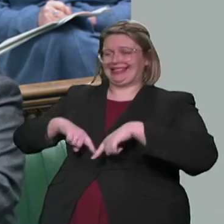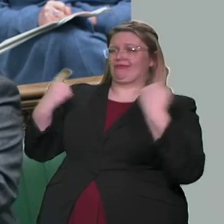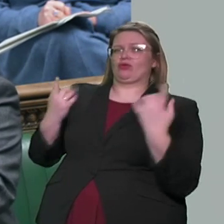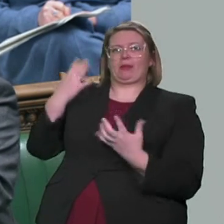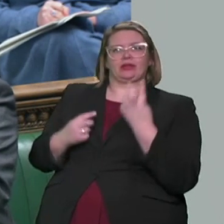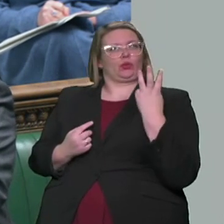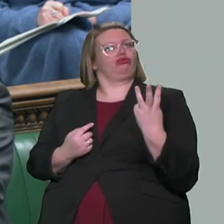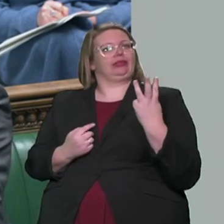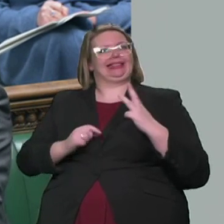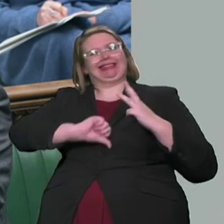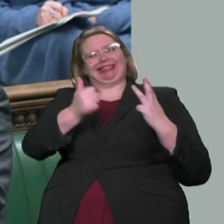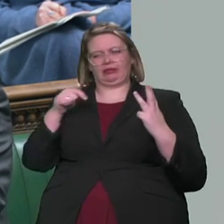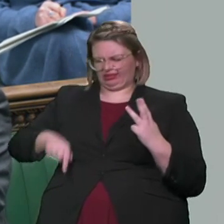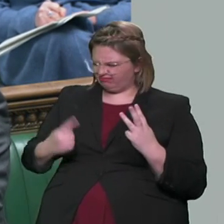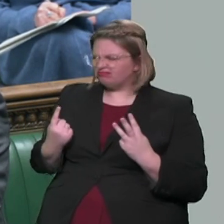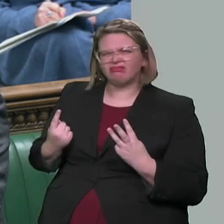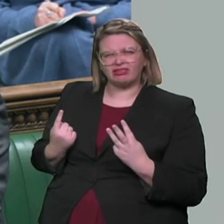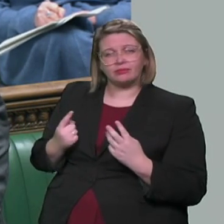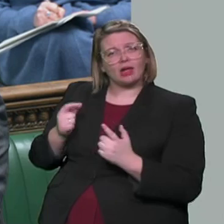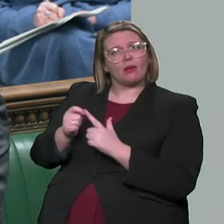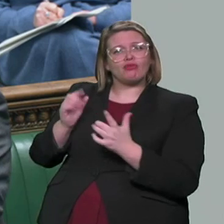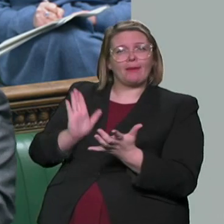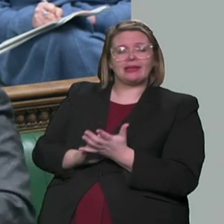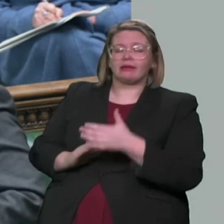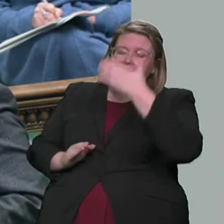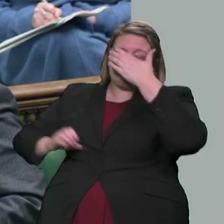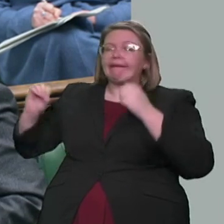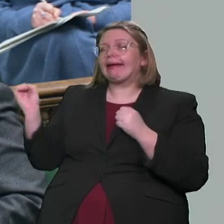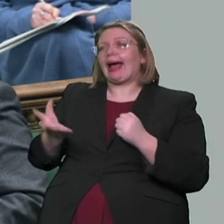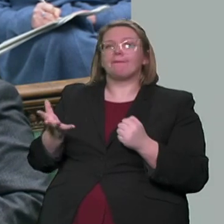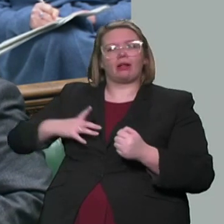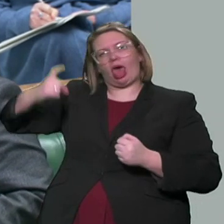Recklessness has been the hallmark of this Prime Minister.